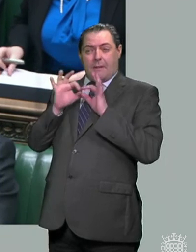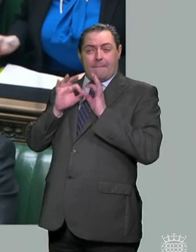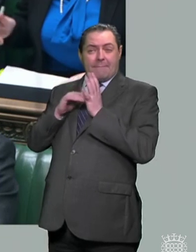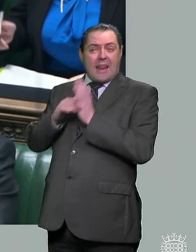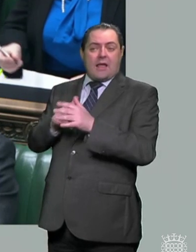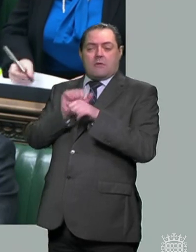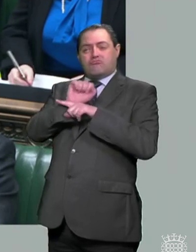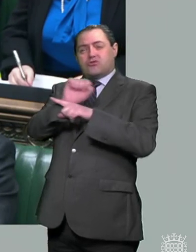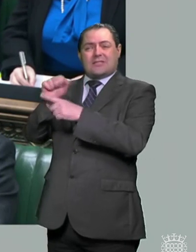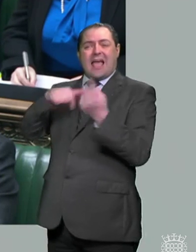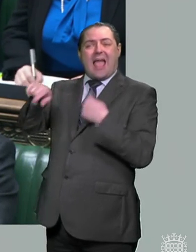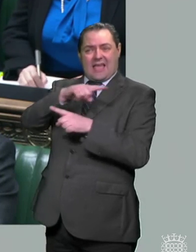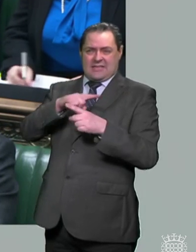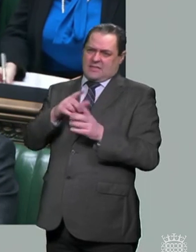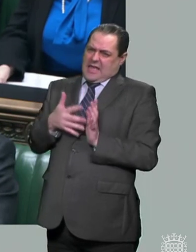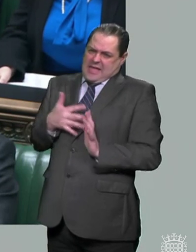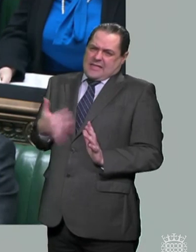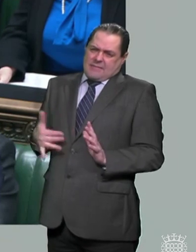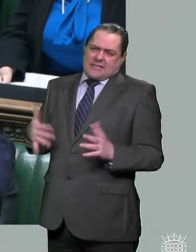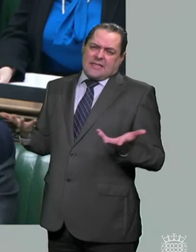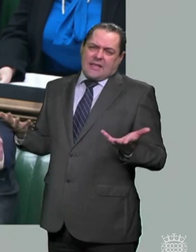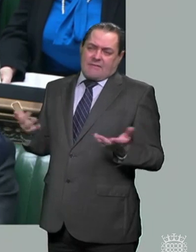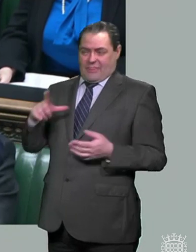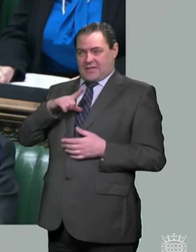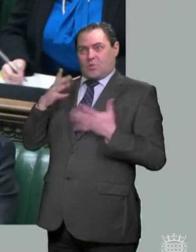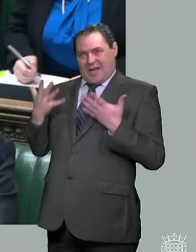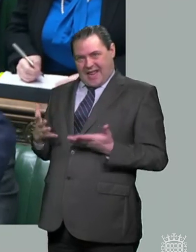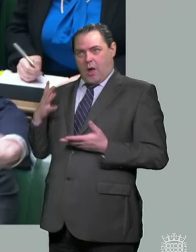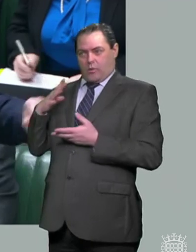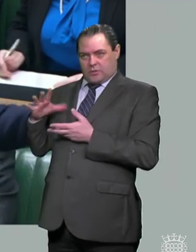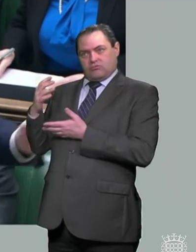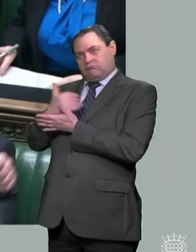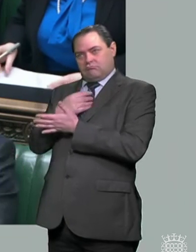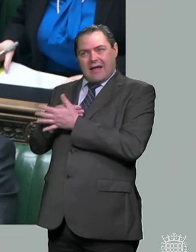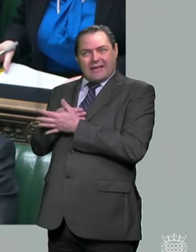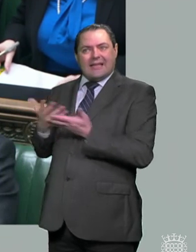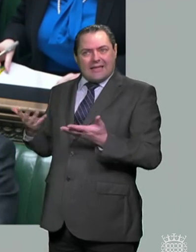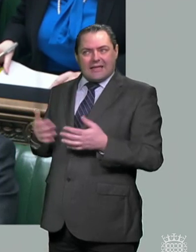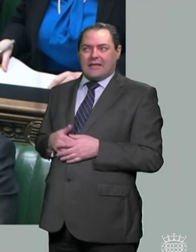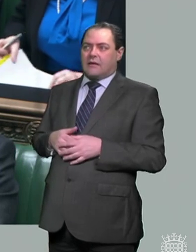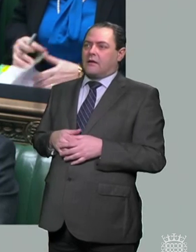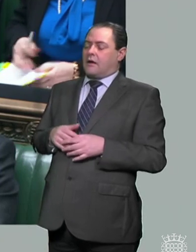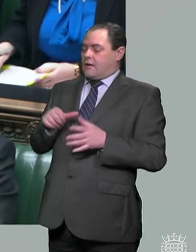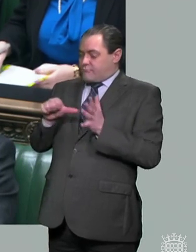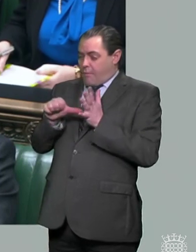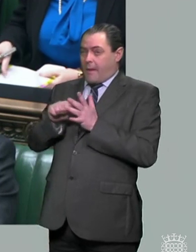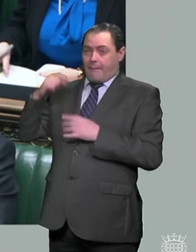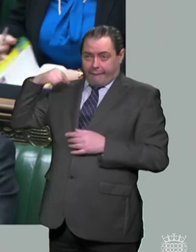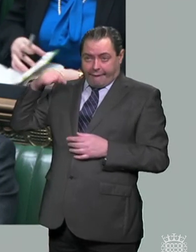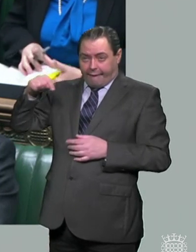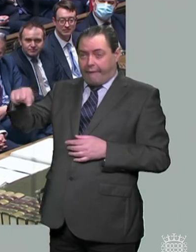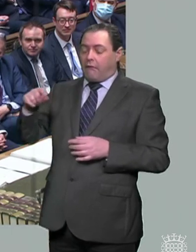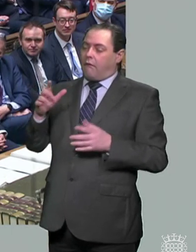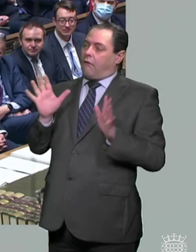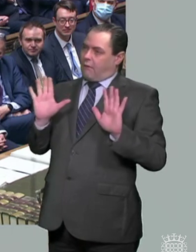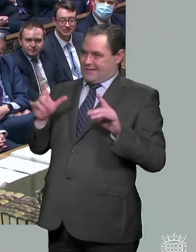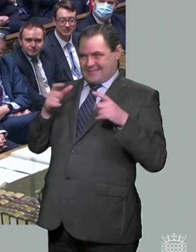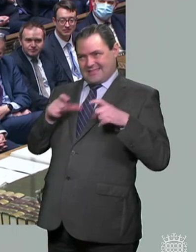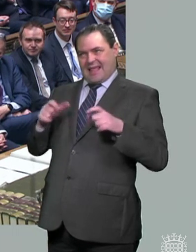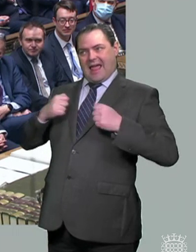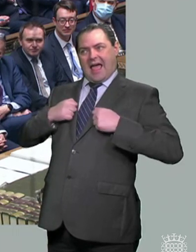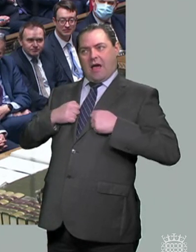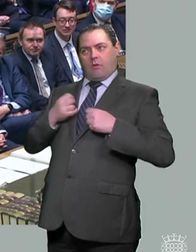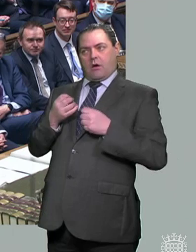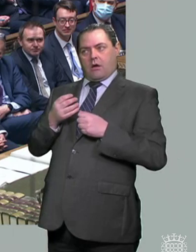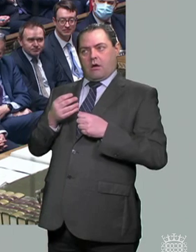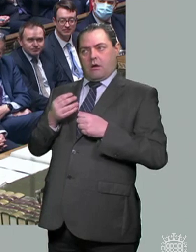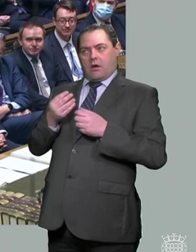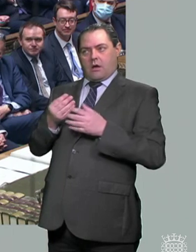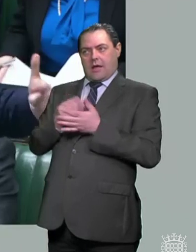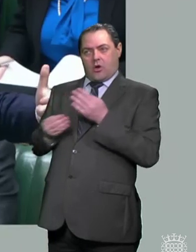Everybody knows the cost of that. At the same time, despite all the difficulties we have faced, we have now got the fastest growth in the G7.